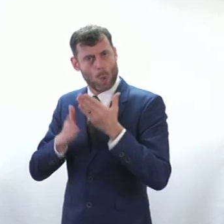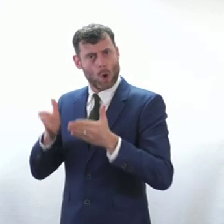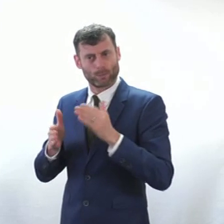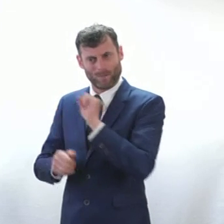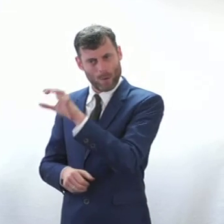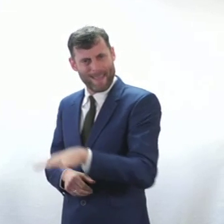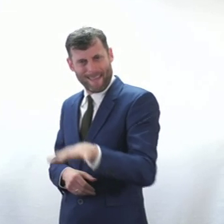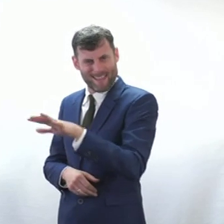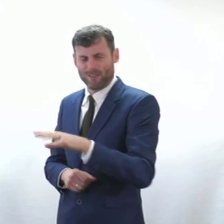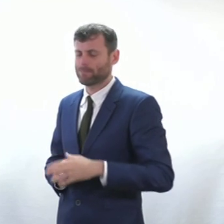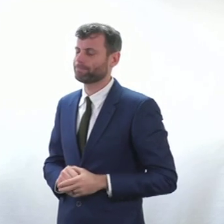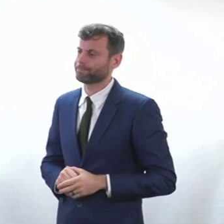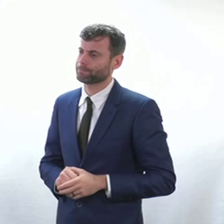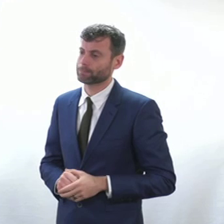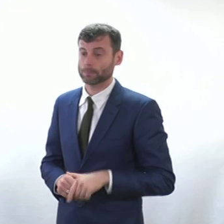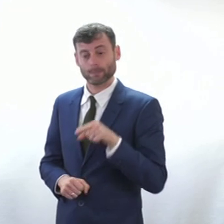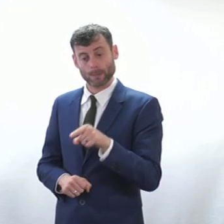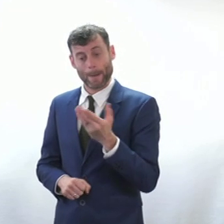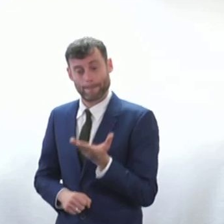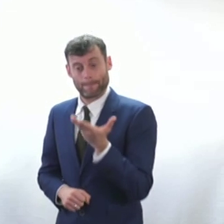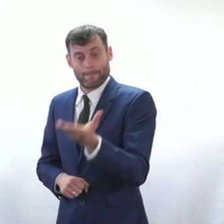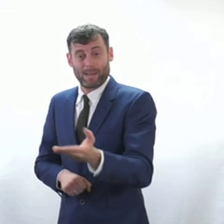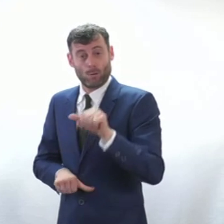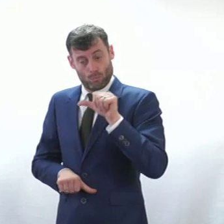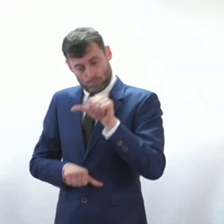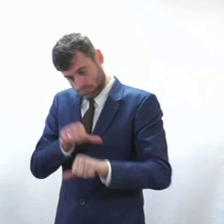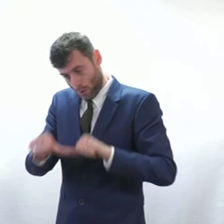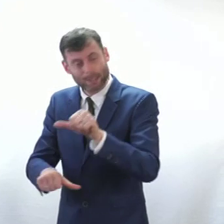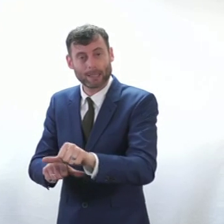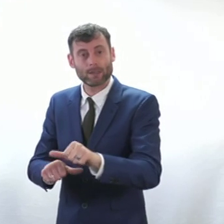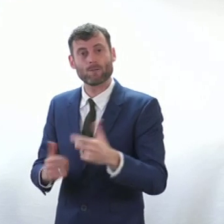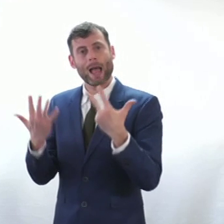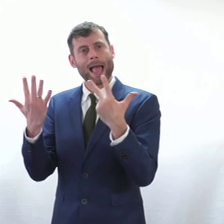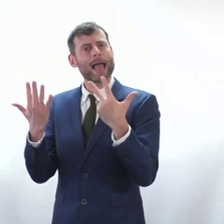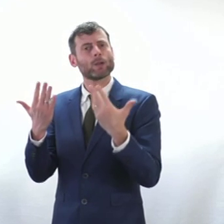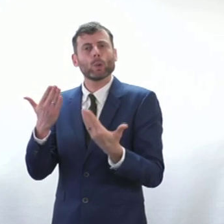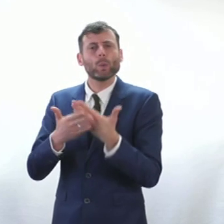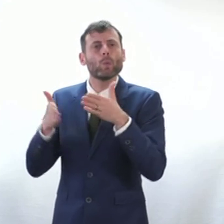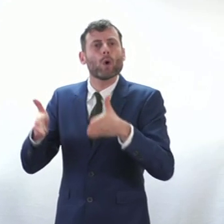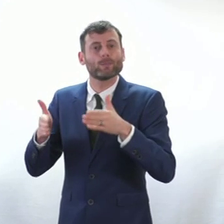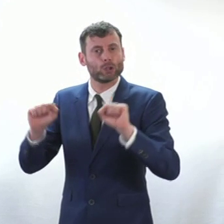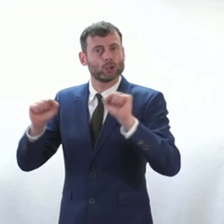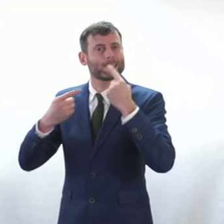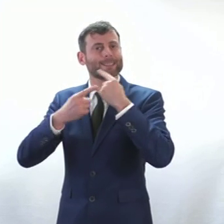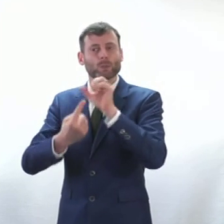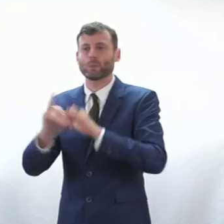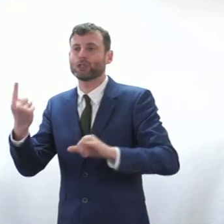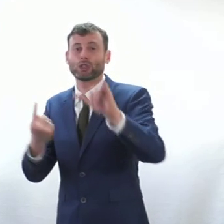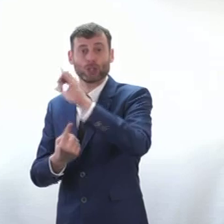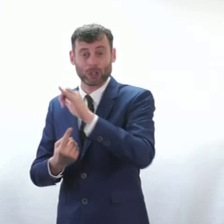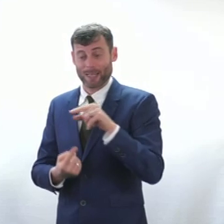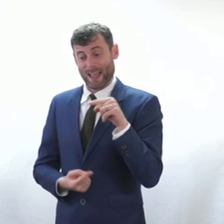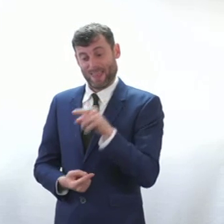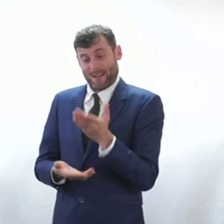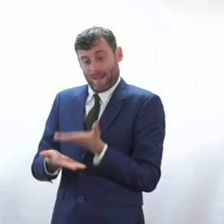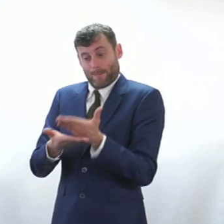I can tell him that the bid process for the remaining eight hospitals, on top of the 40, is currently being designed.